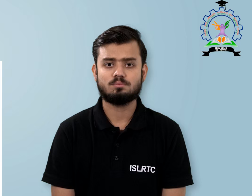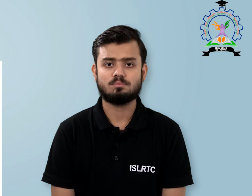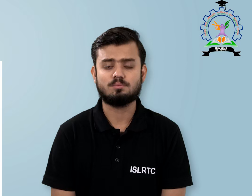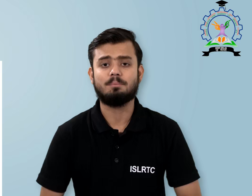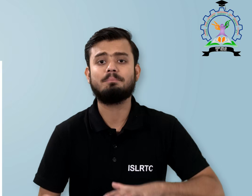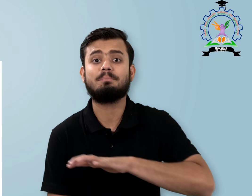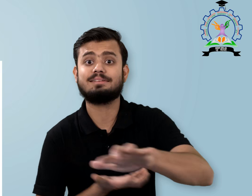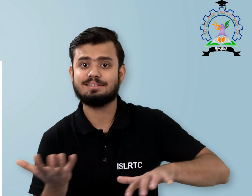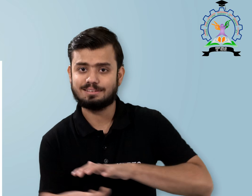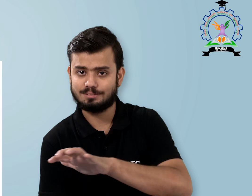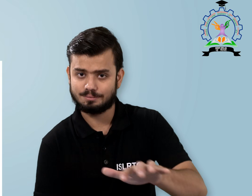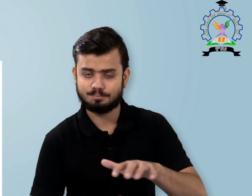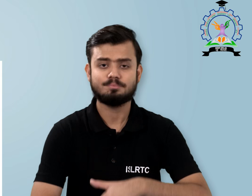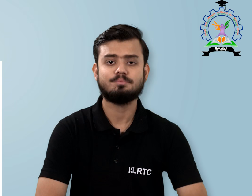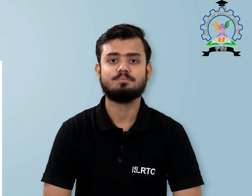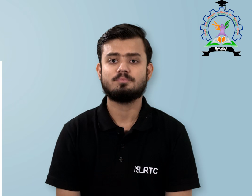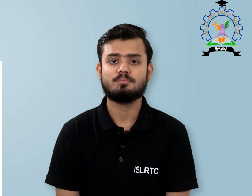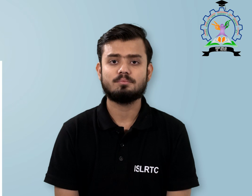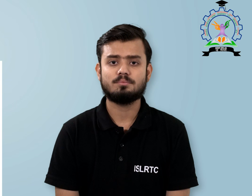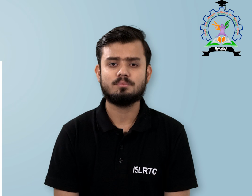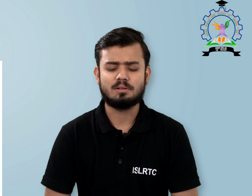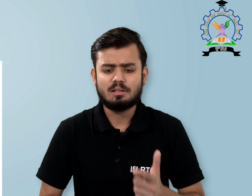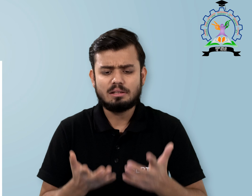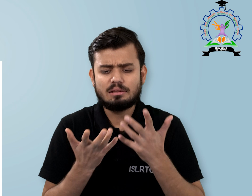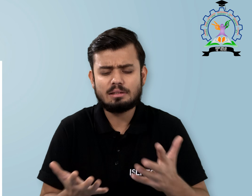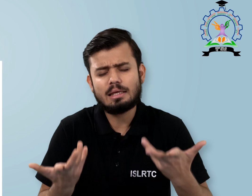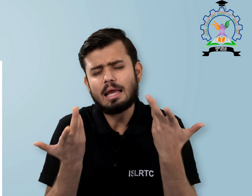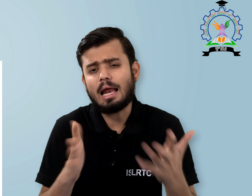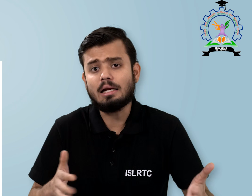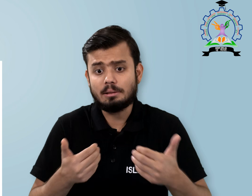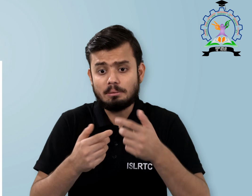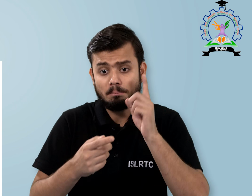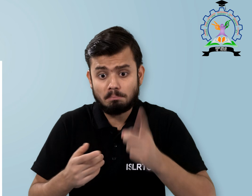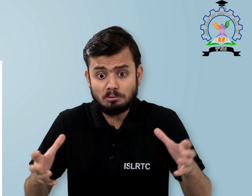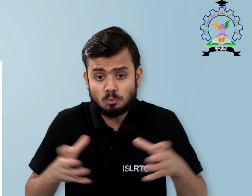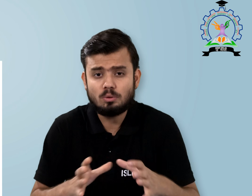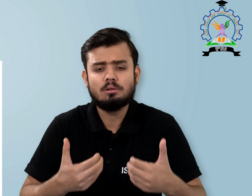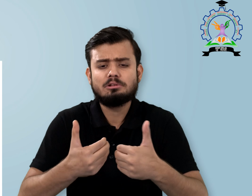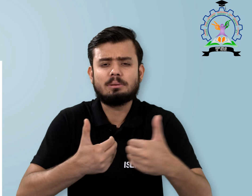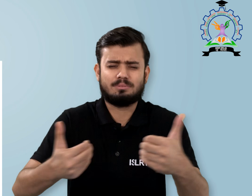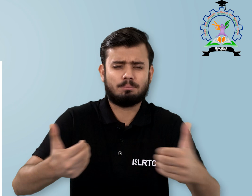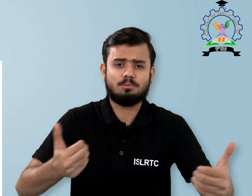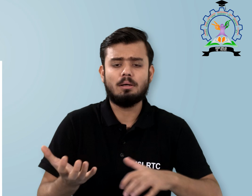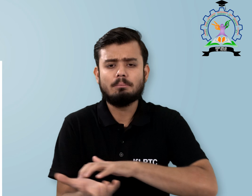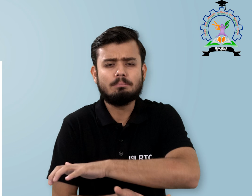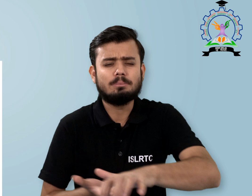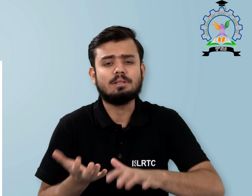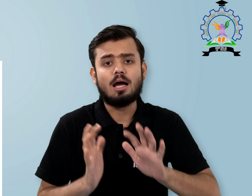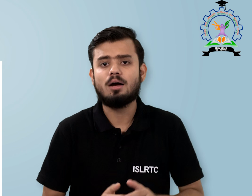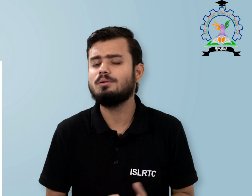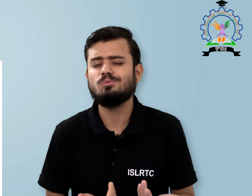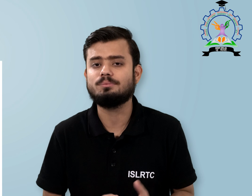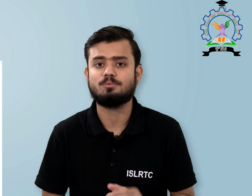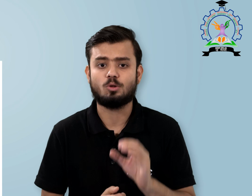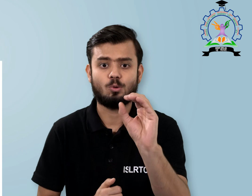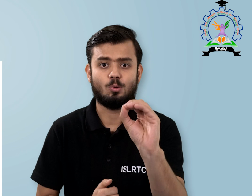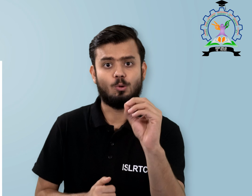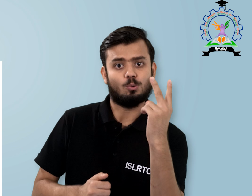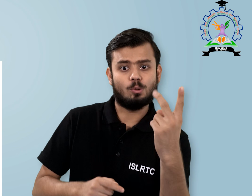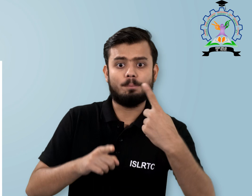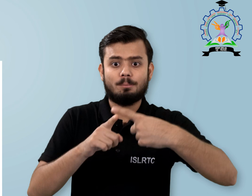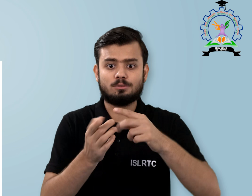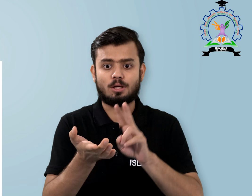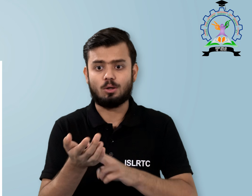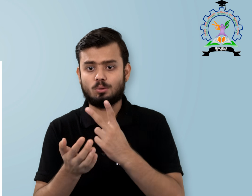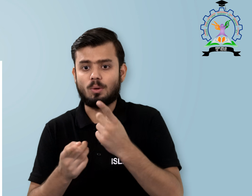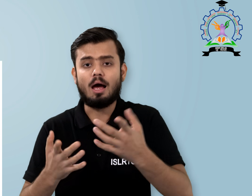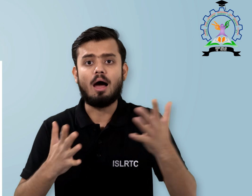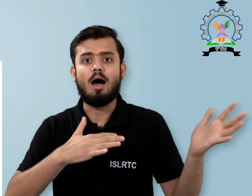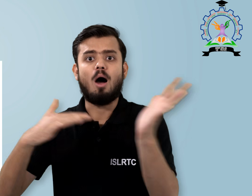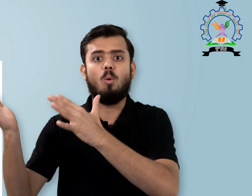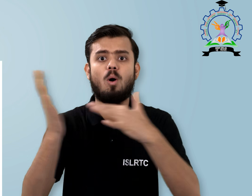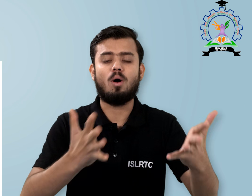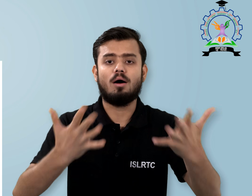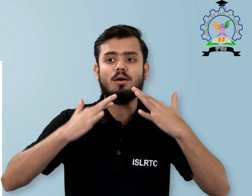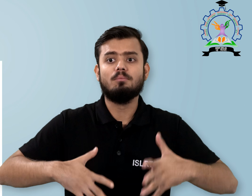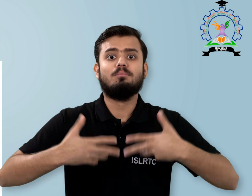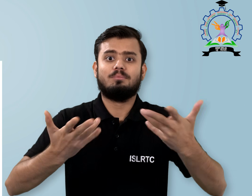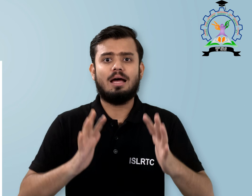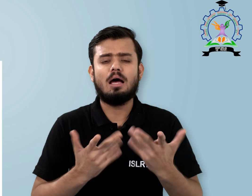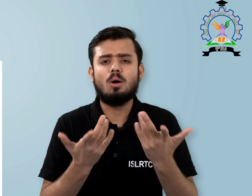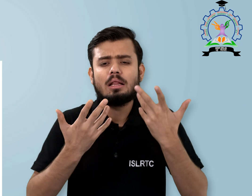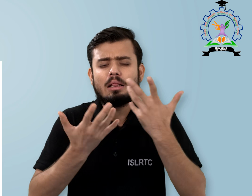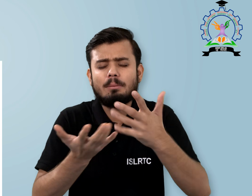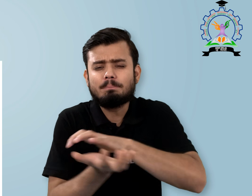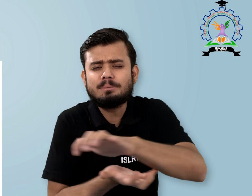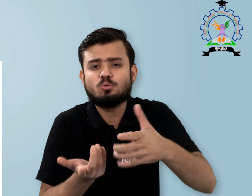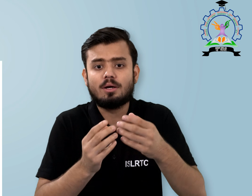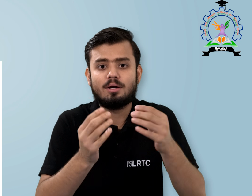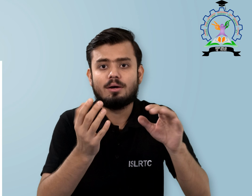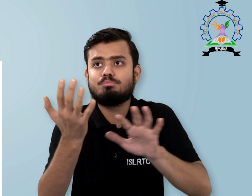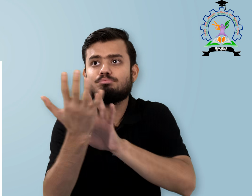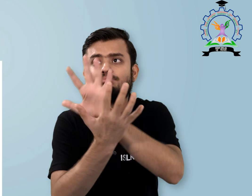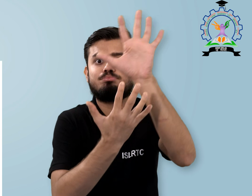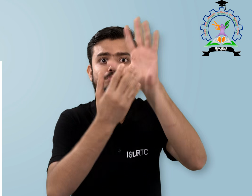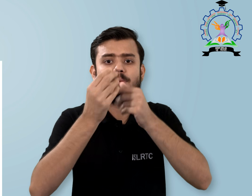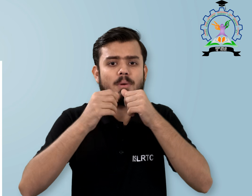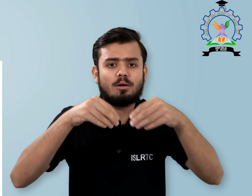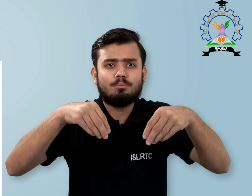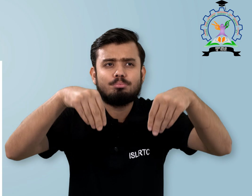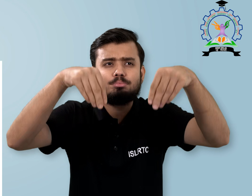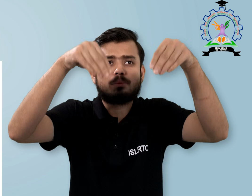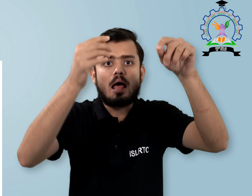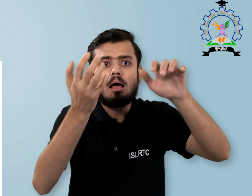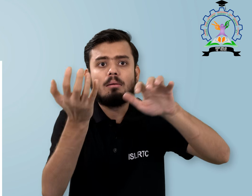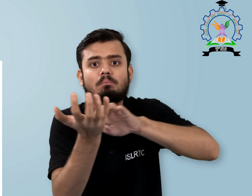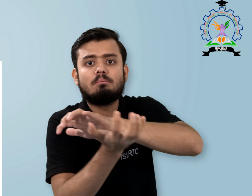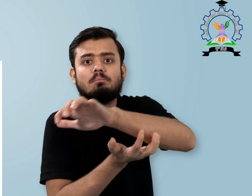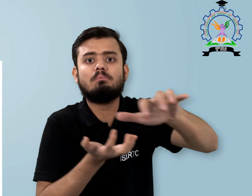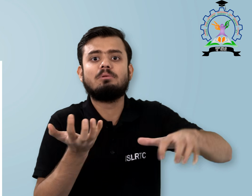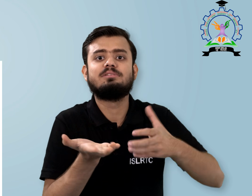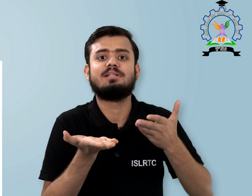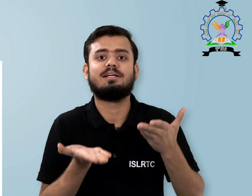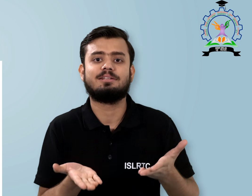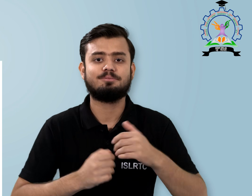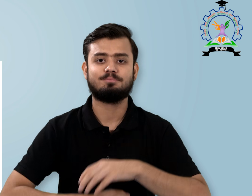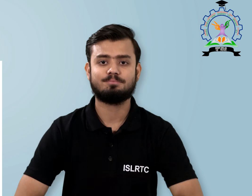Mixture A mixture is a combination of two or more substances that are not chemically bonded together. For example, air is a mixture of various gases like nitrogen, oxygen, water vapour, dust particles, etc.